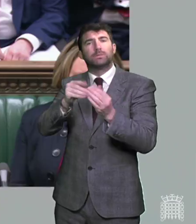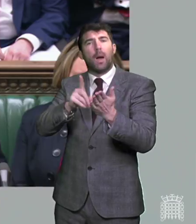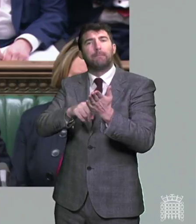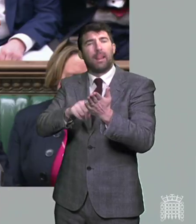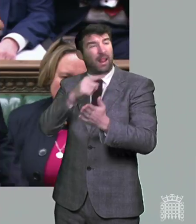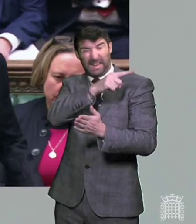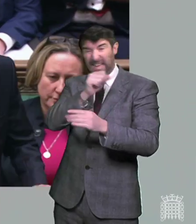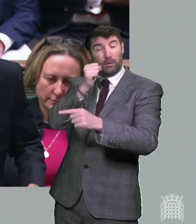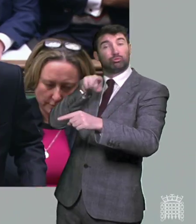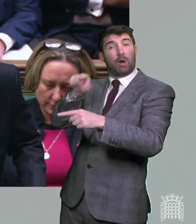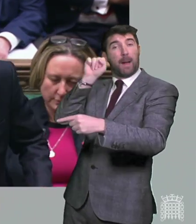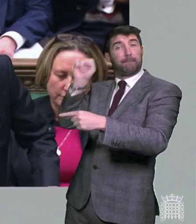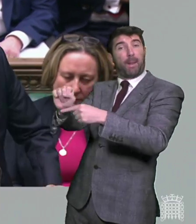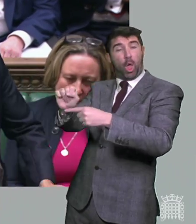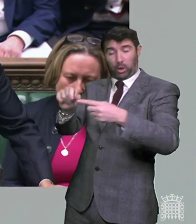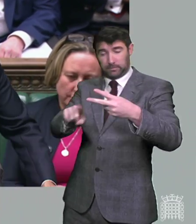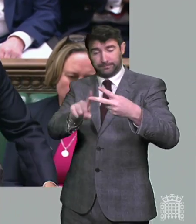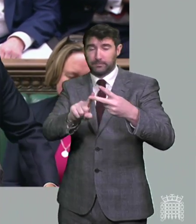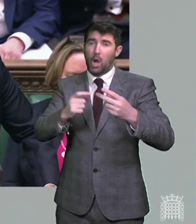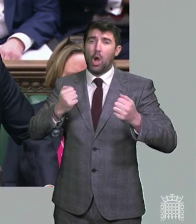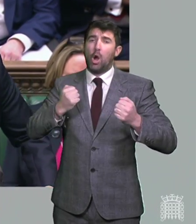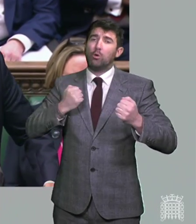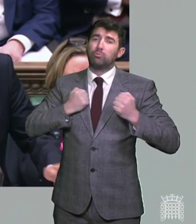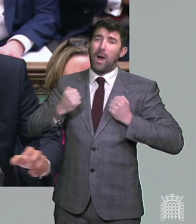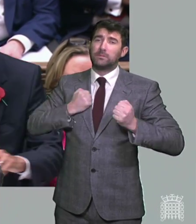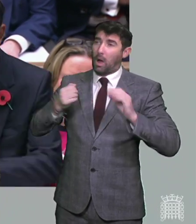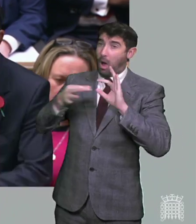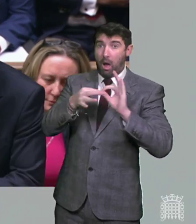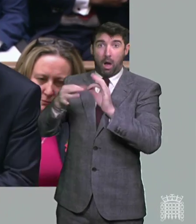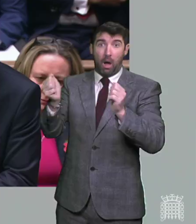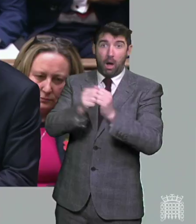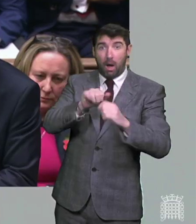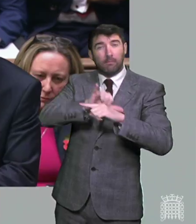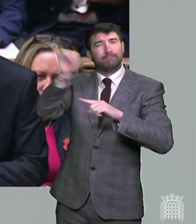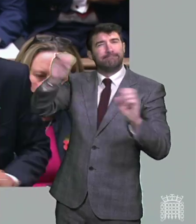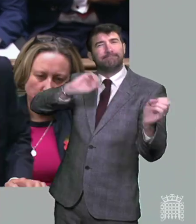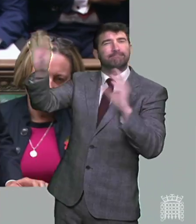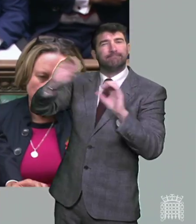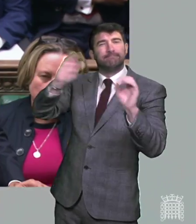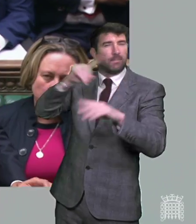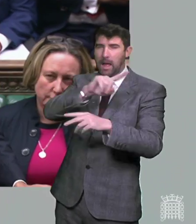He said he would scrap the Rwanda partnership. He opposed the ending of the free movement of people.